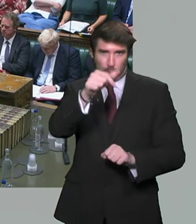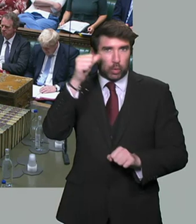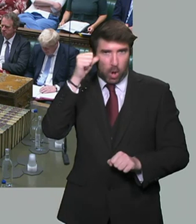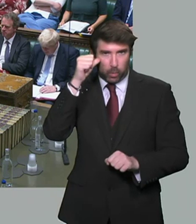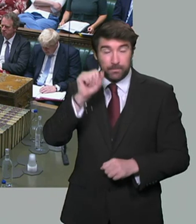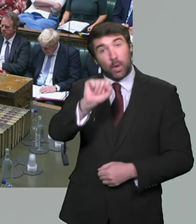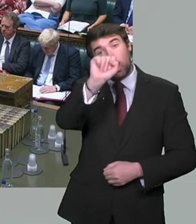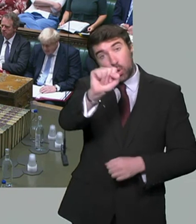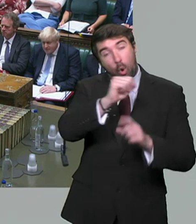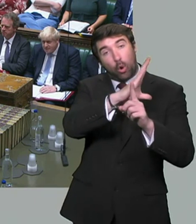indicated dissent.